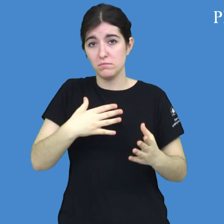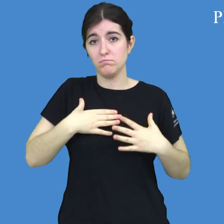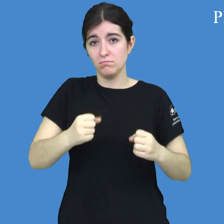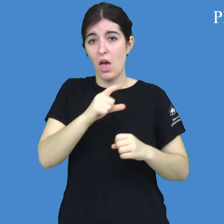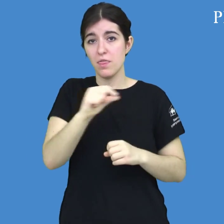sano